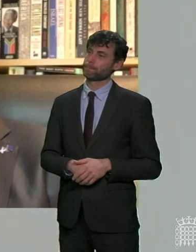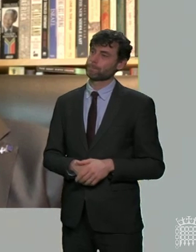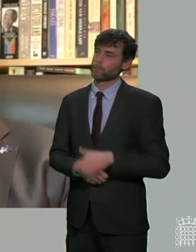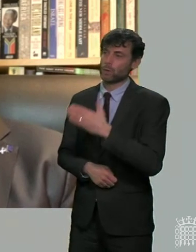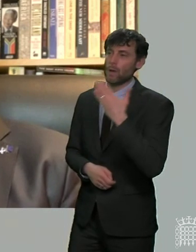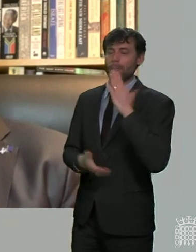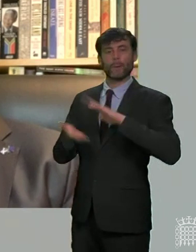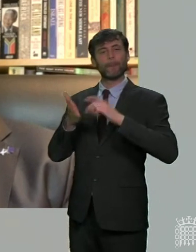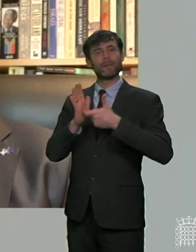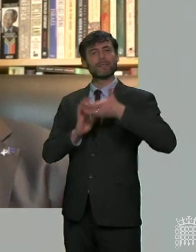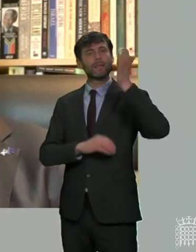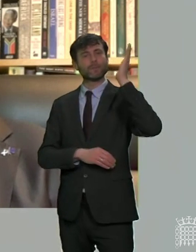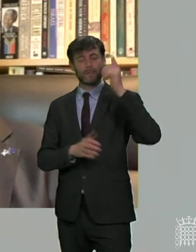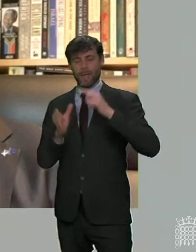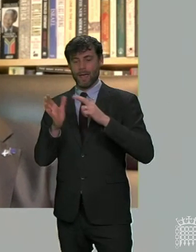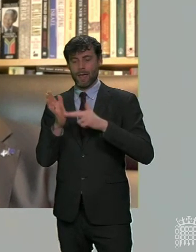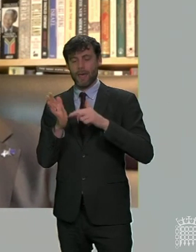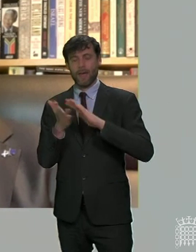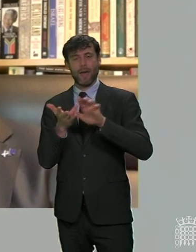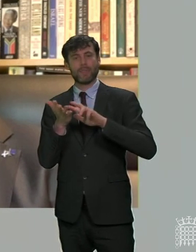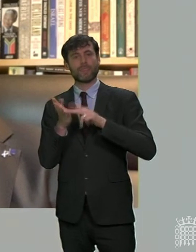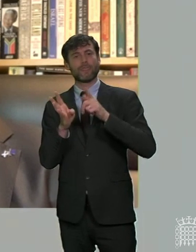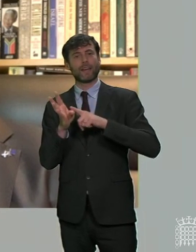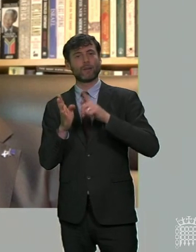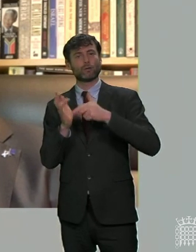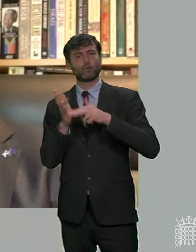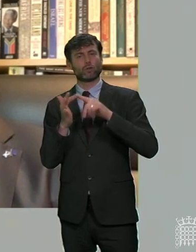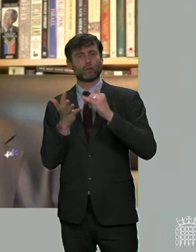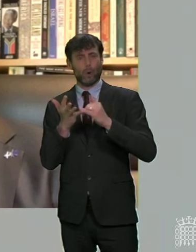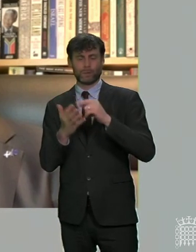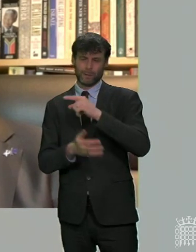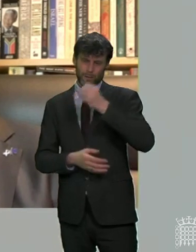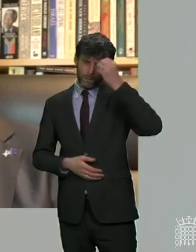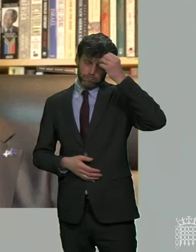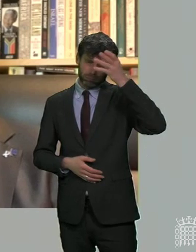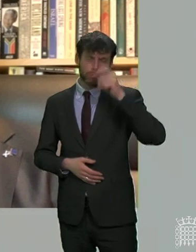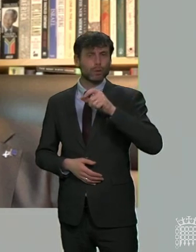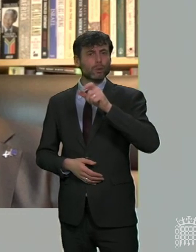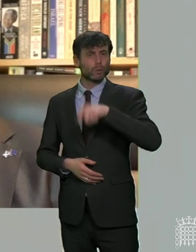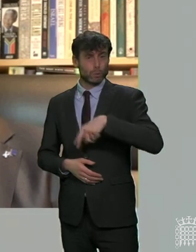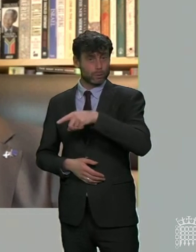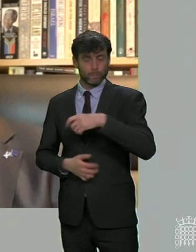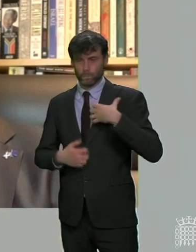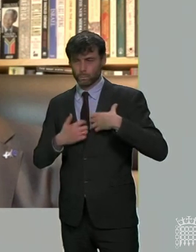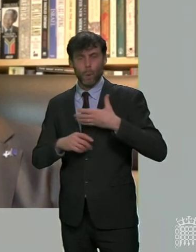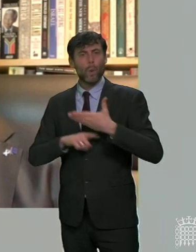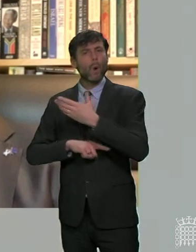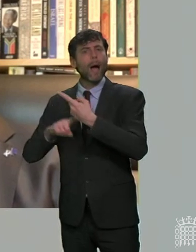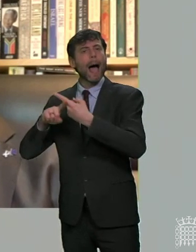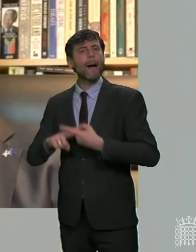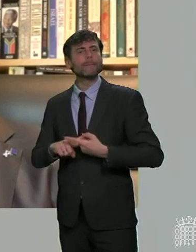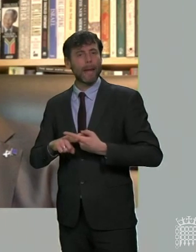Anthony Jones, a ferociously bright student at Stirling University, was looking to do a master’s degree in Amsterdam.